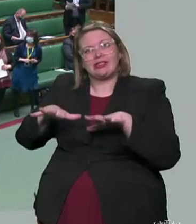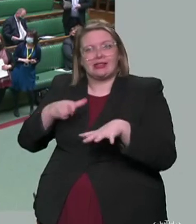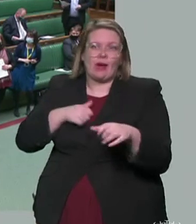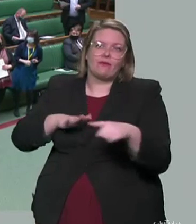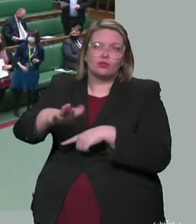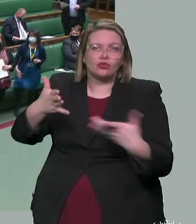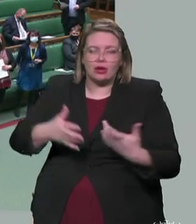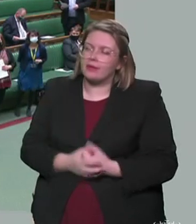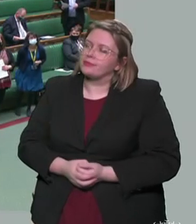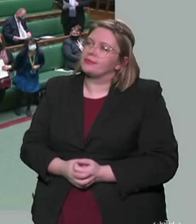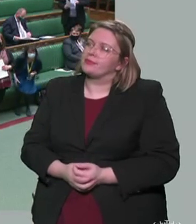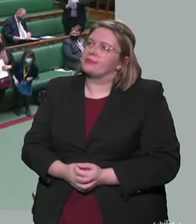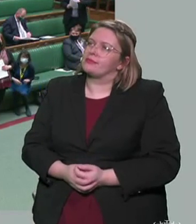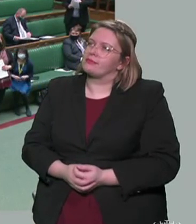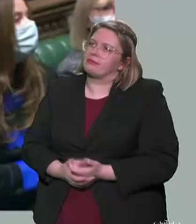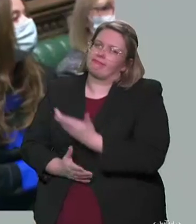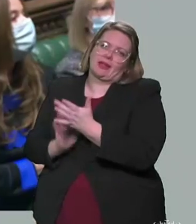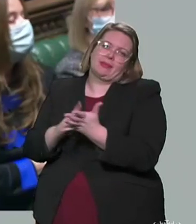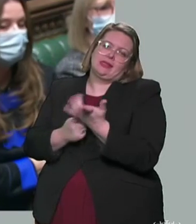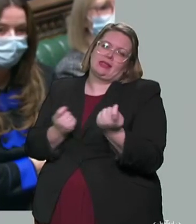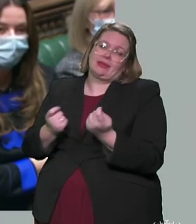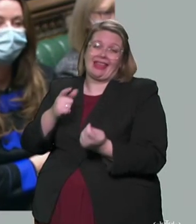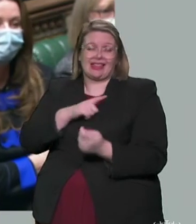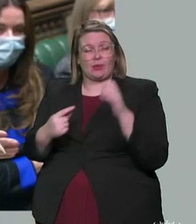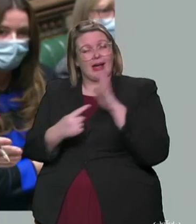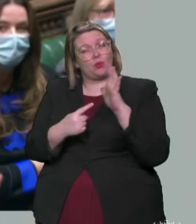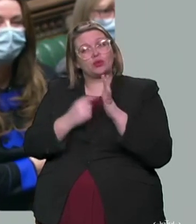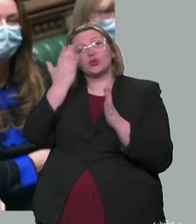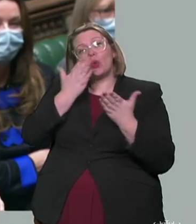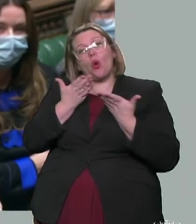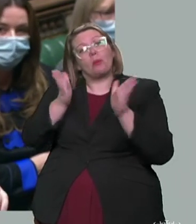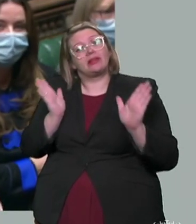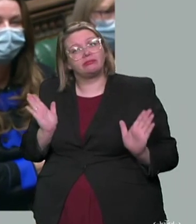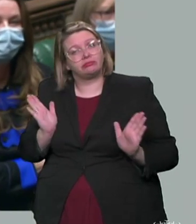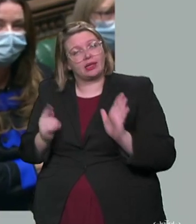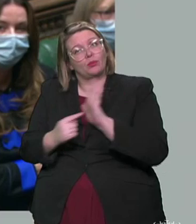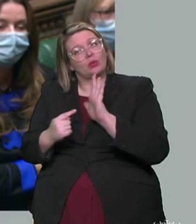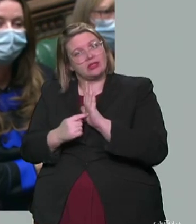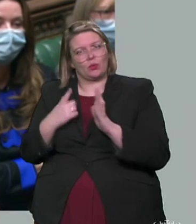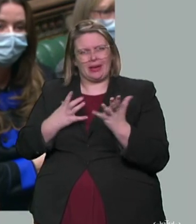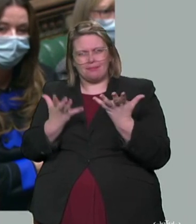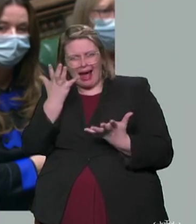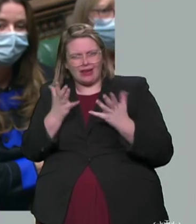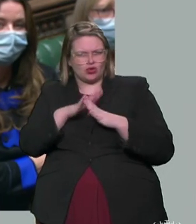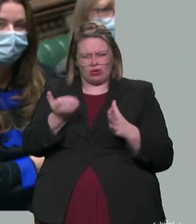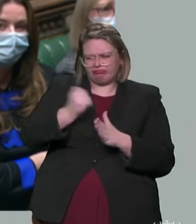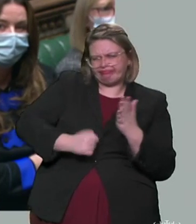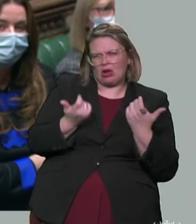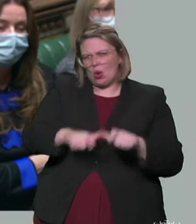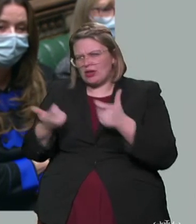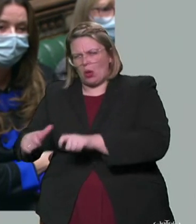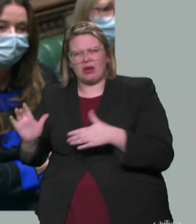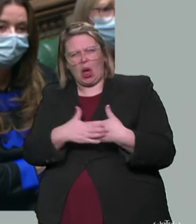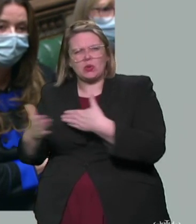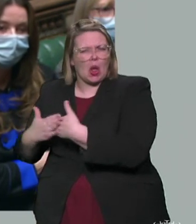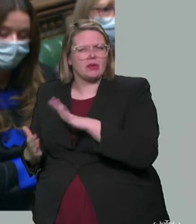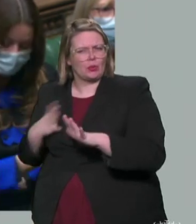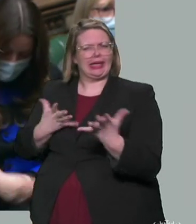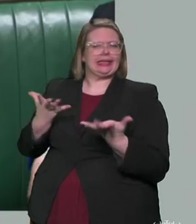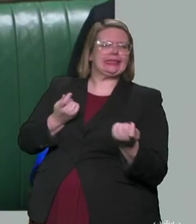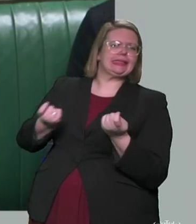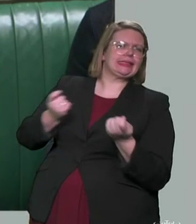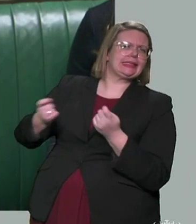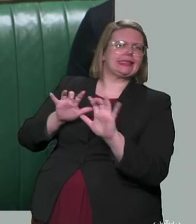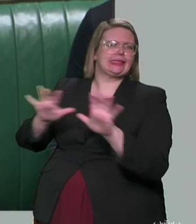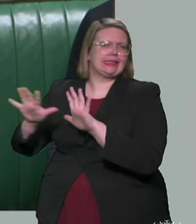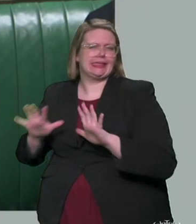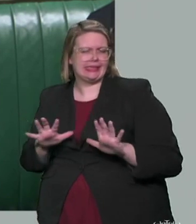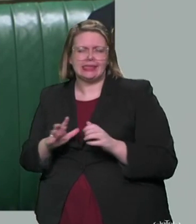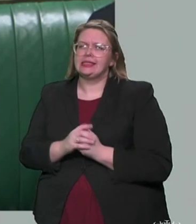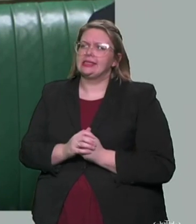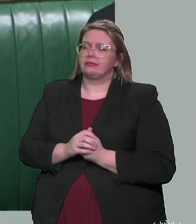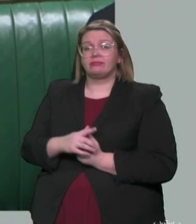That is why it is so important to keep schools open and why it was so important to take the balanced and proportionate approach that we have.